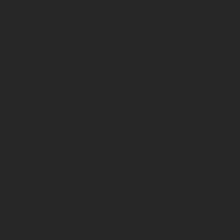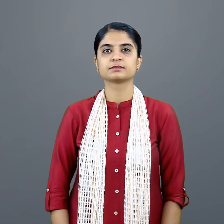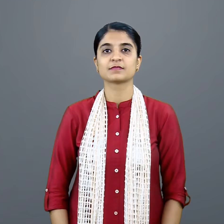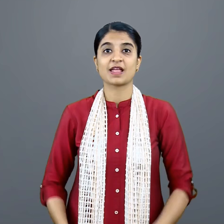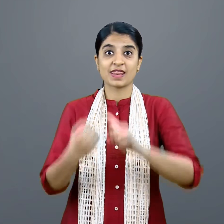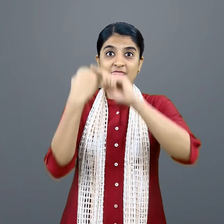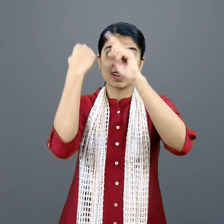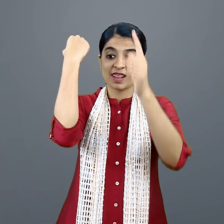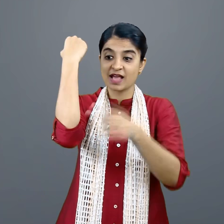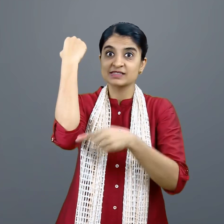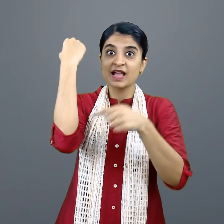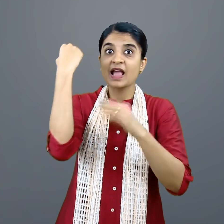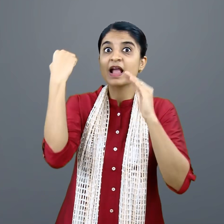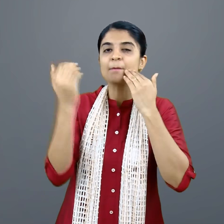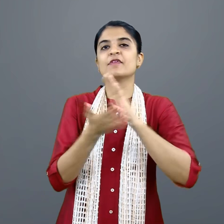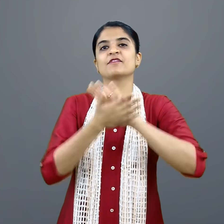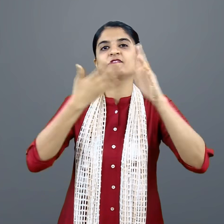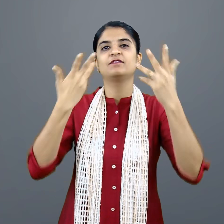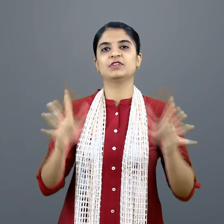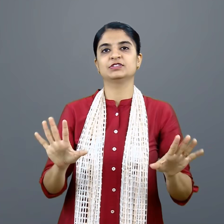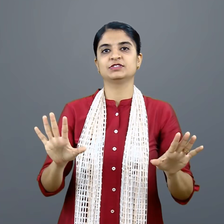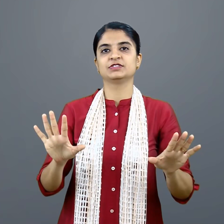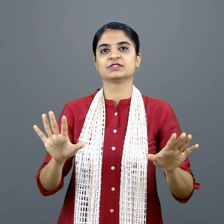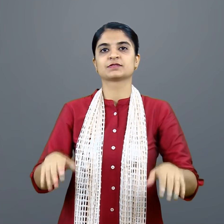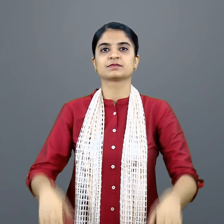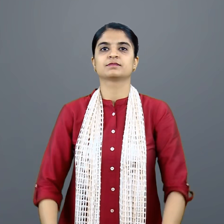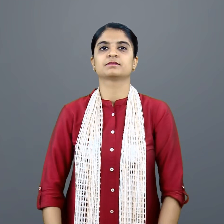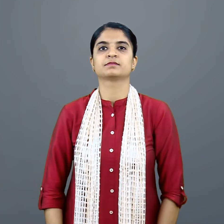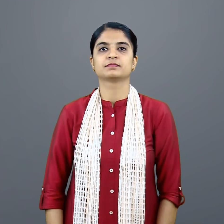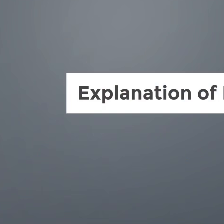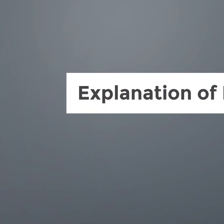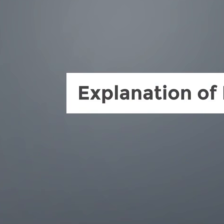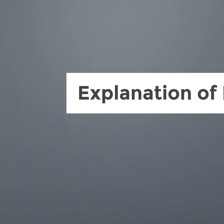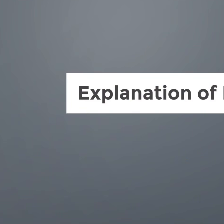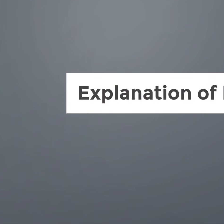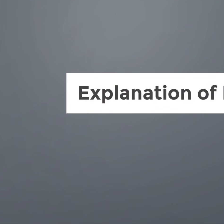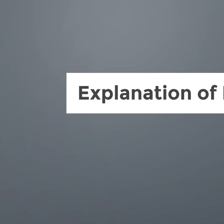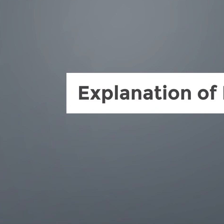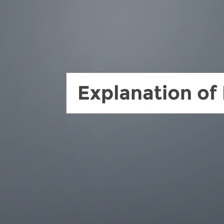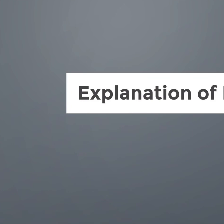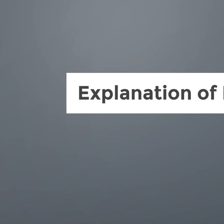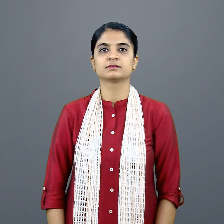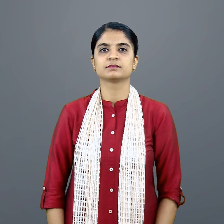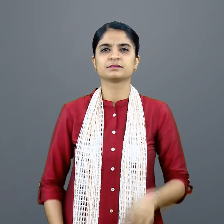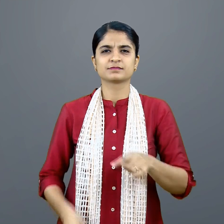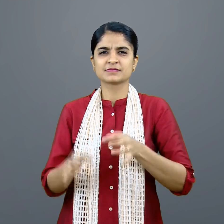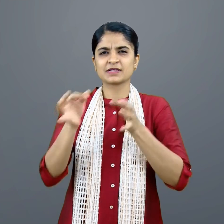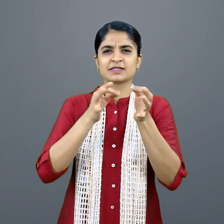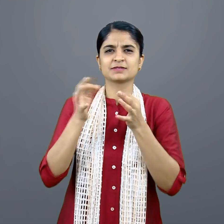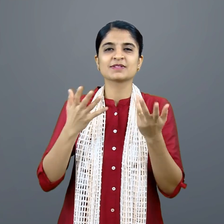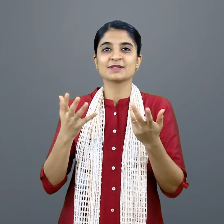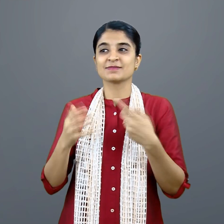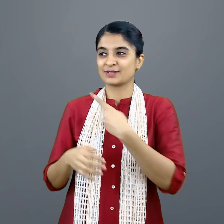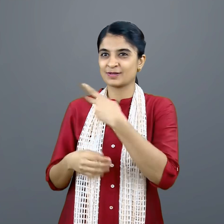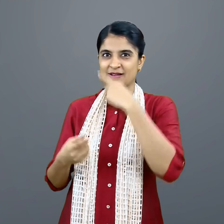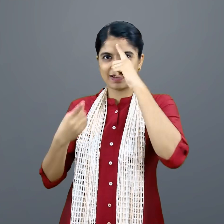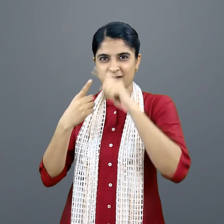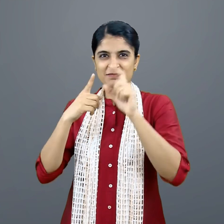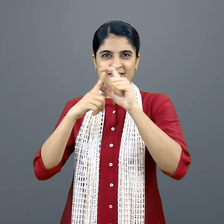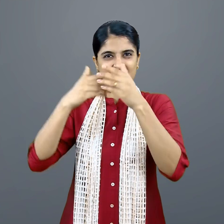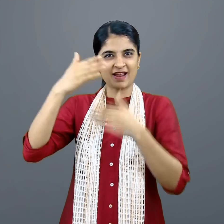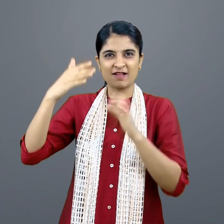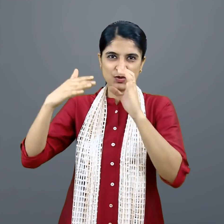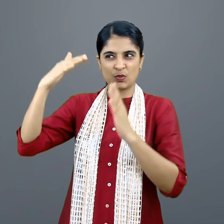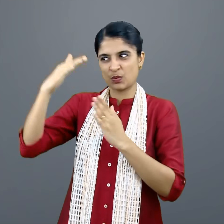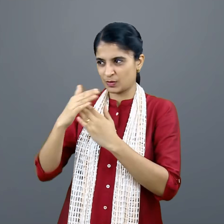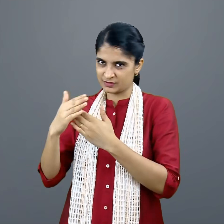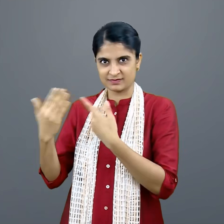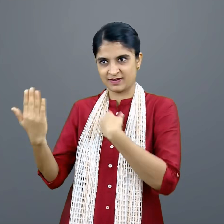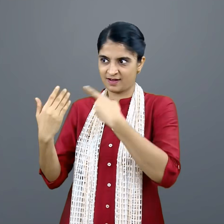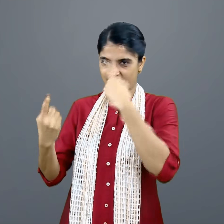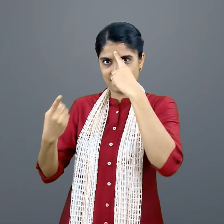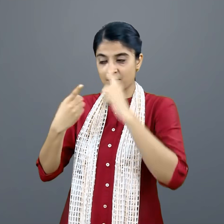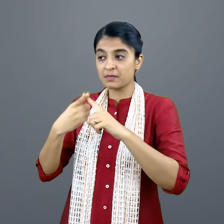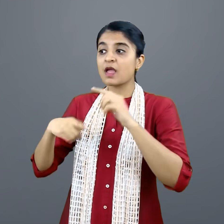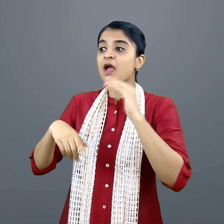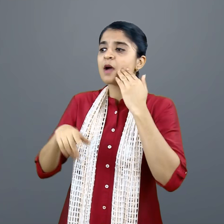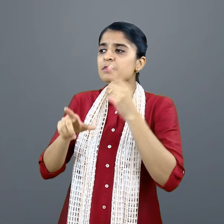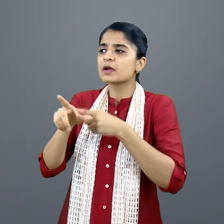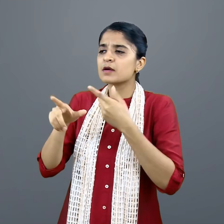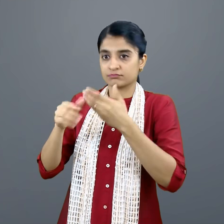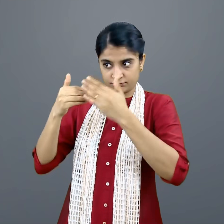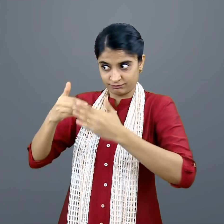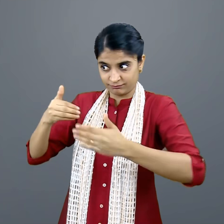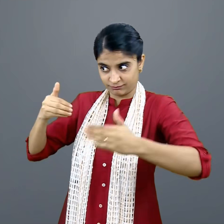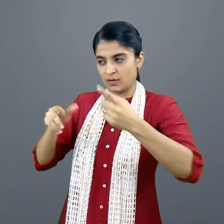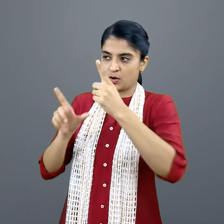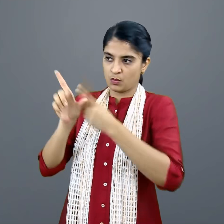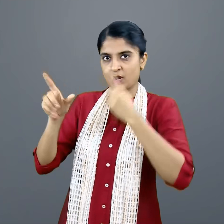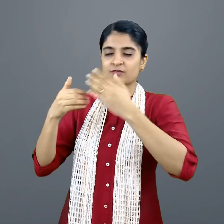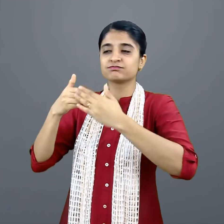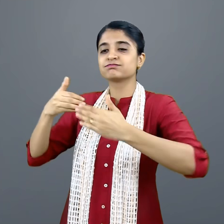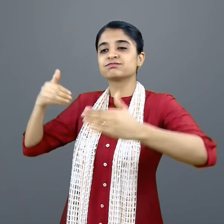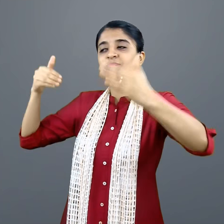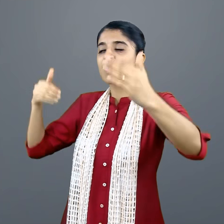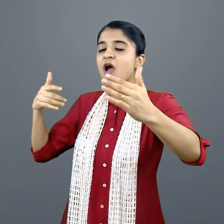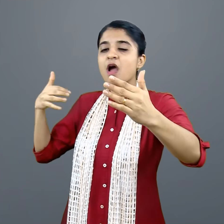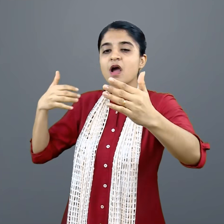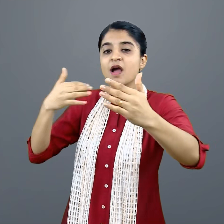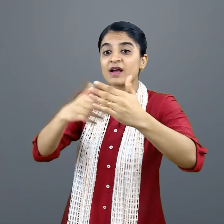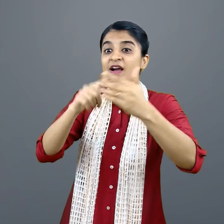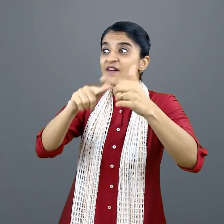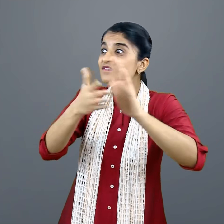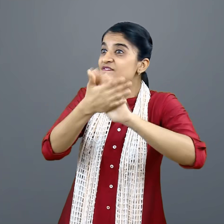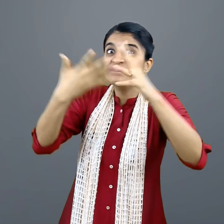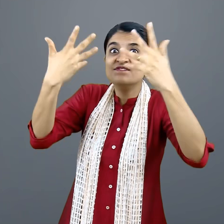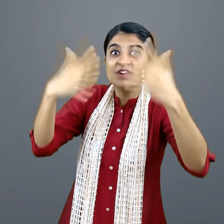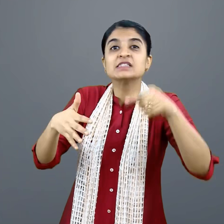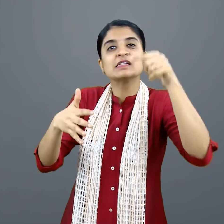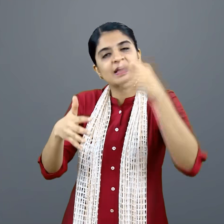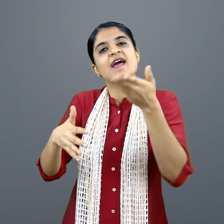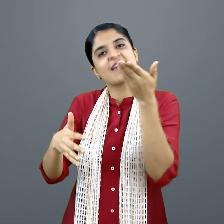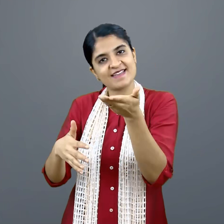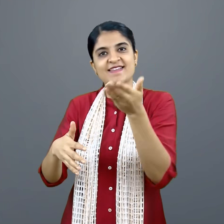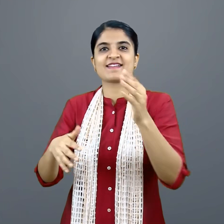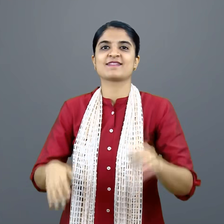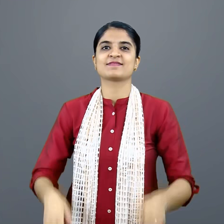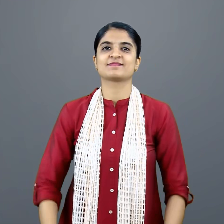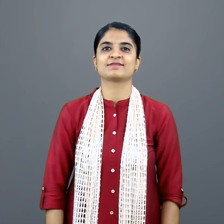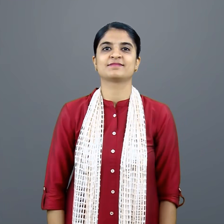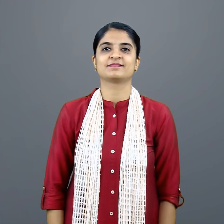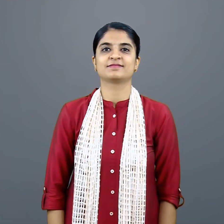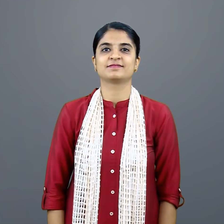Expiration date